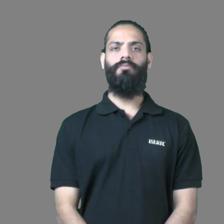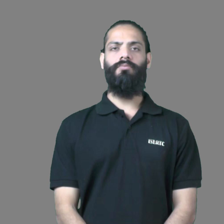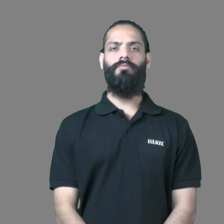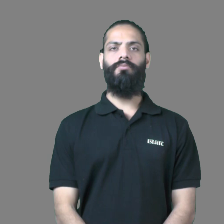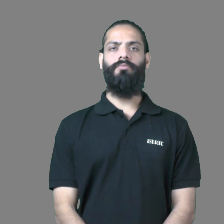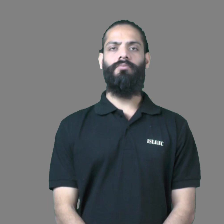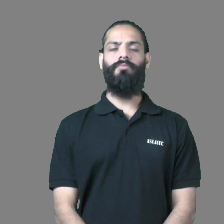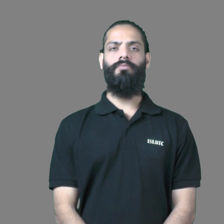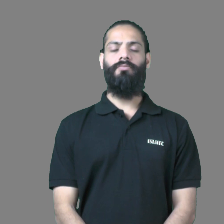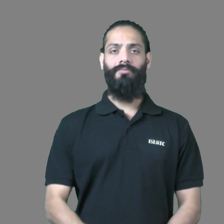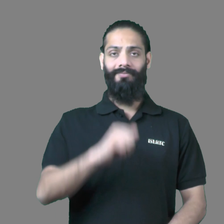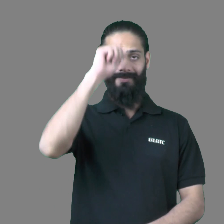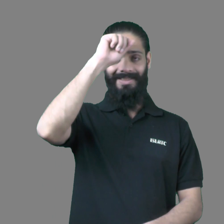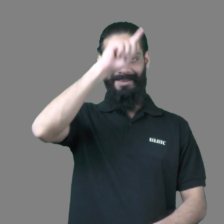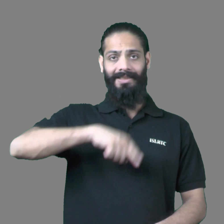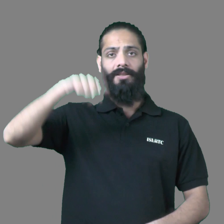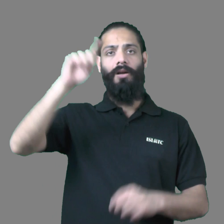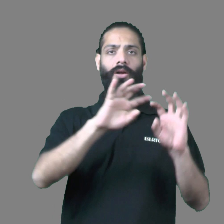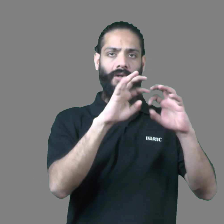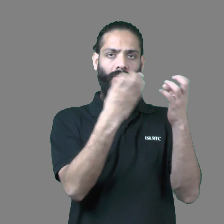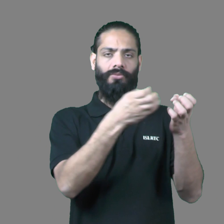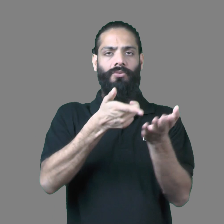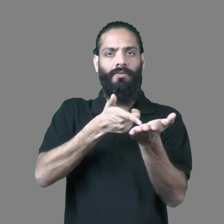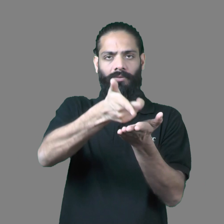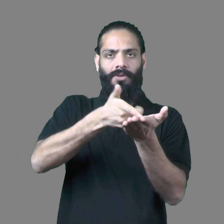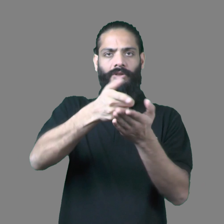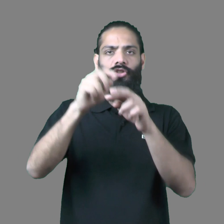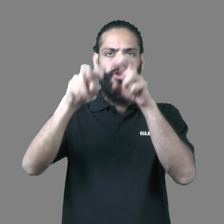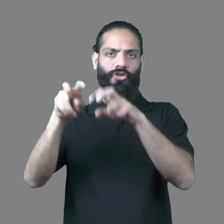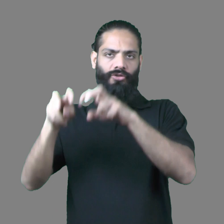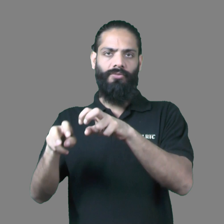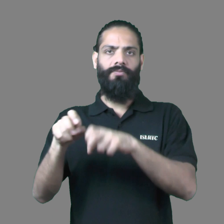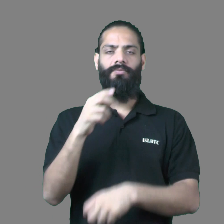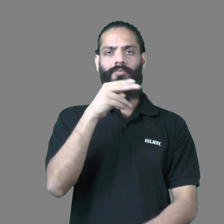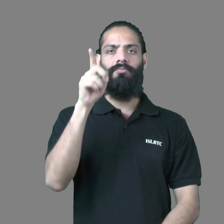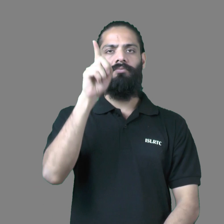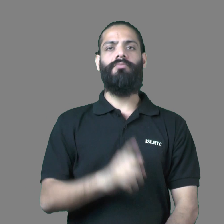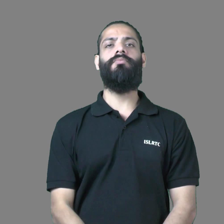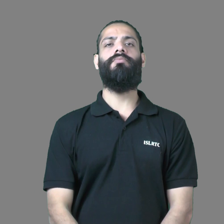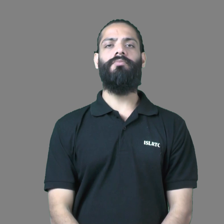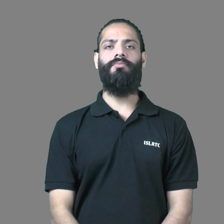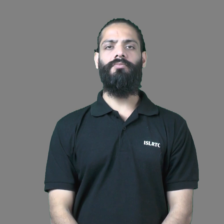Indian Council of Agricultural Research (ICAR)